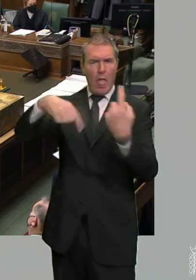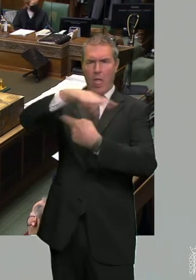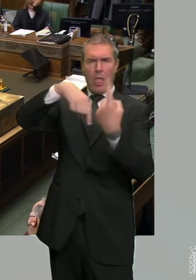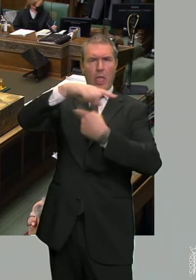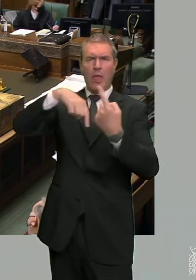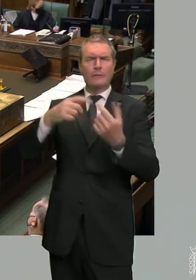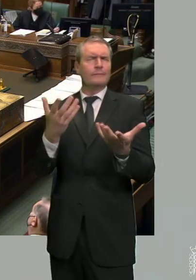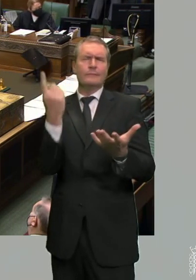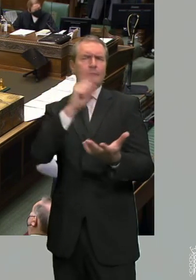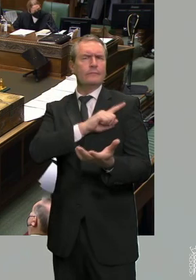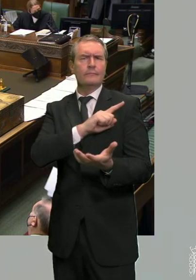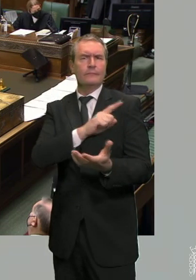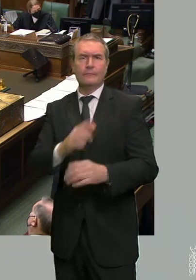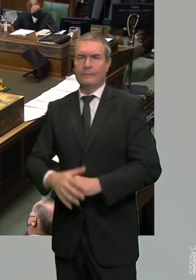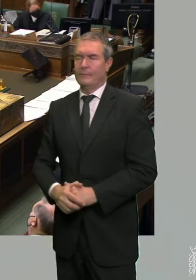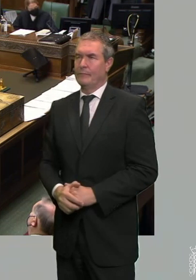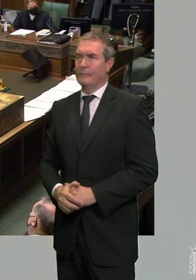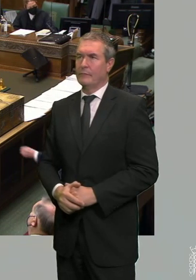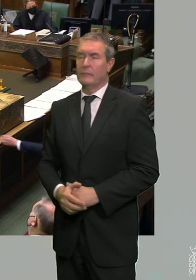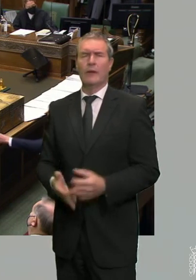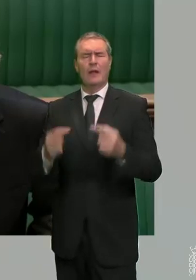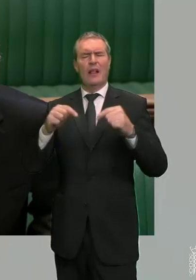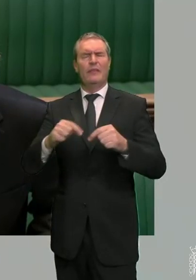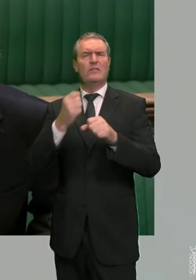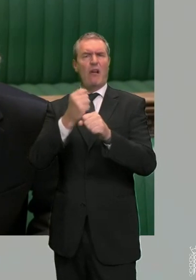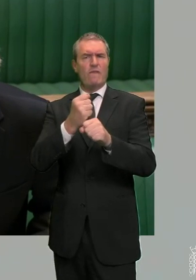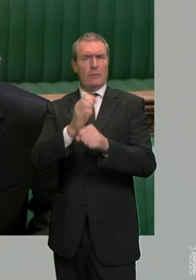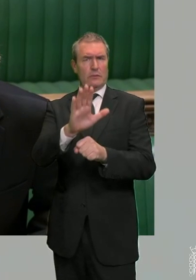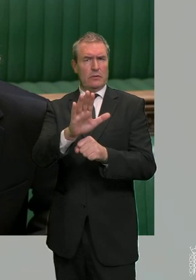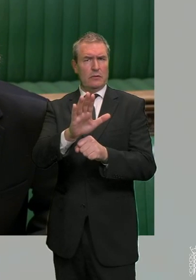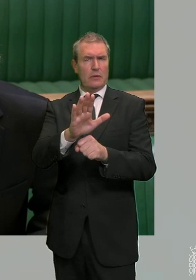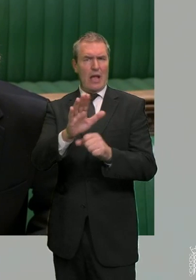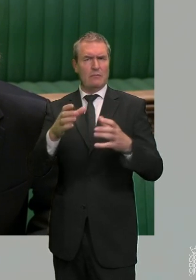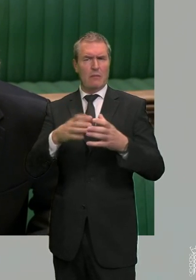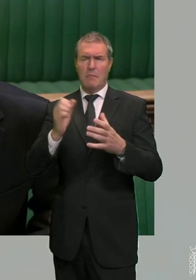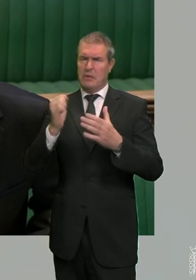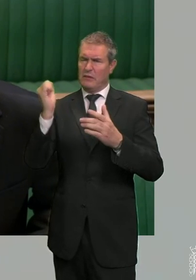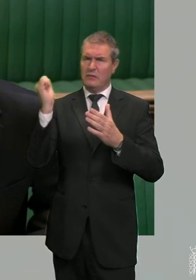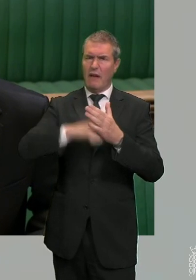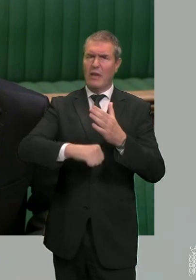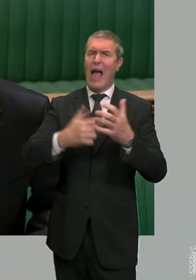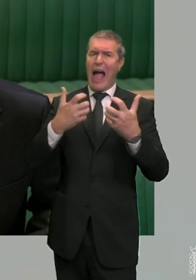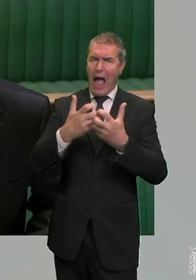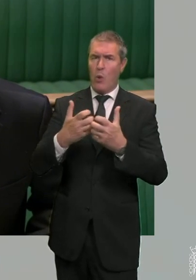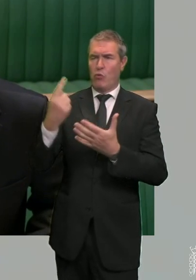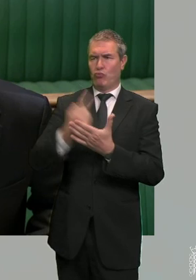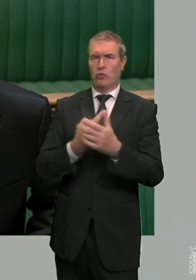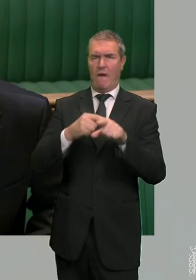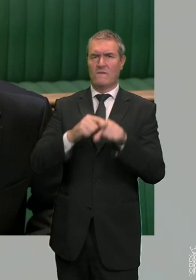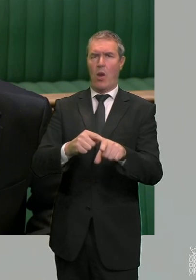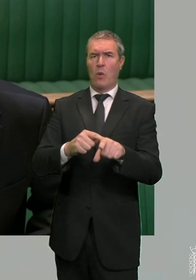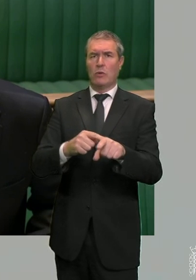This is a Government and a party that have been consistently tough on lobbying.